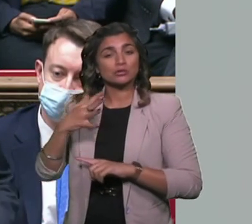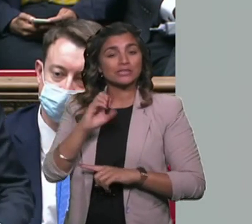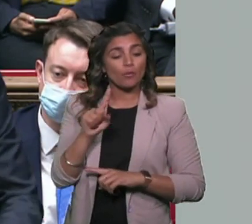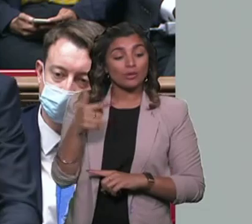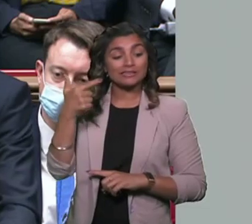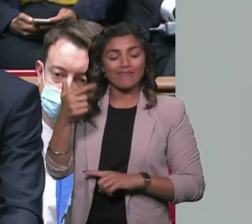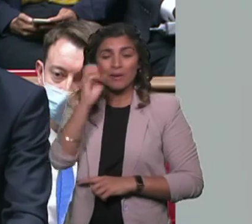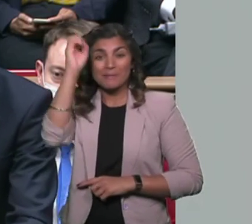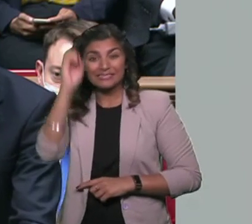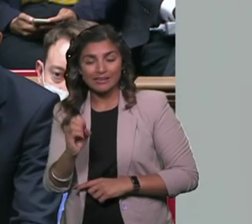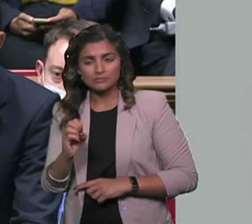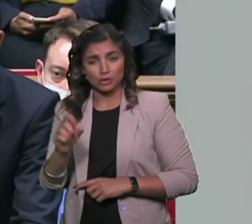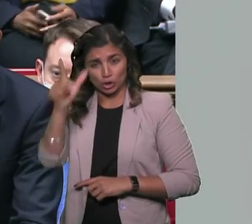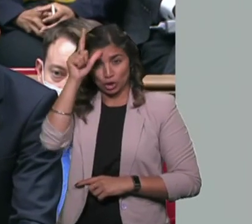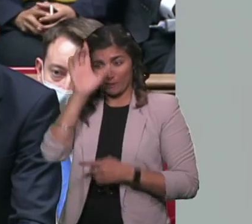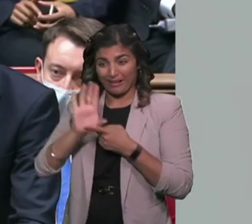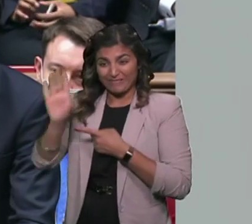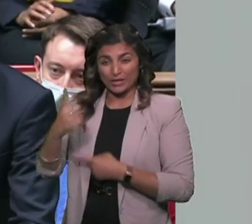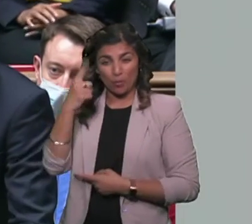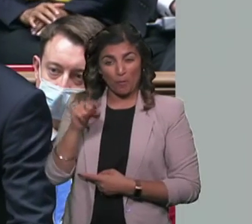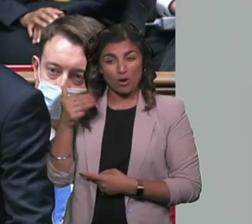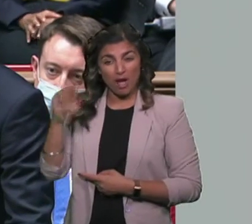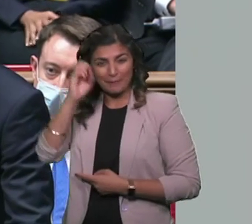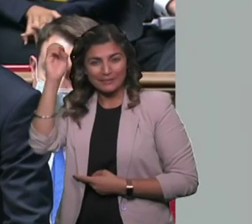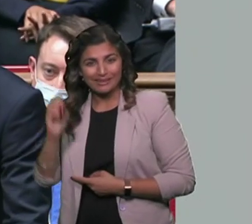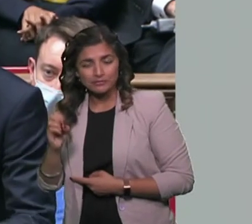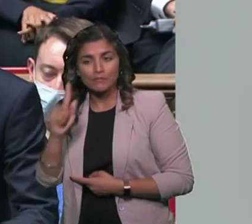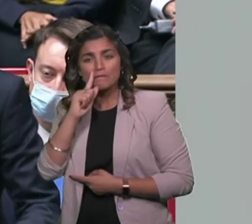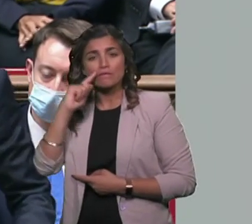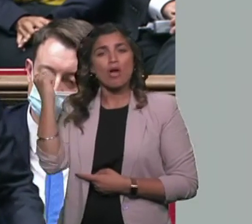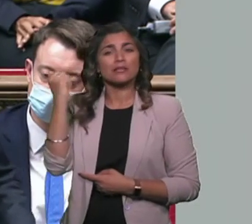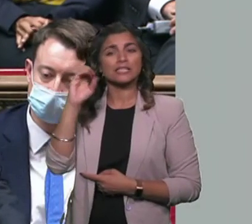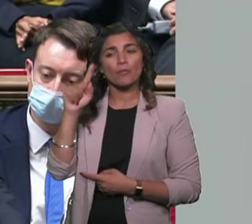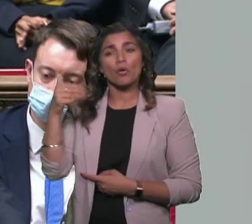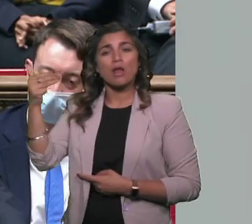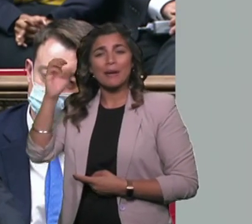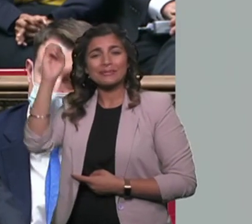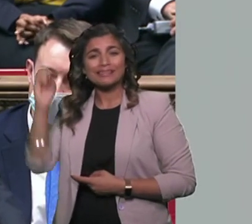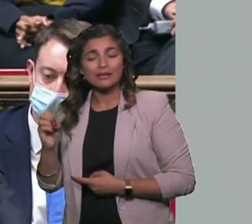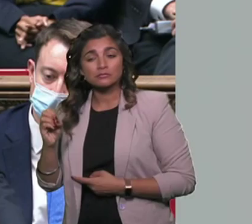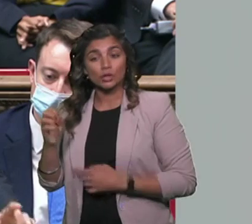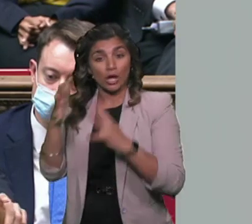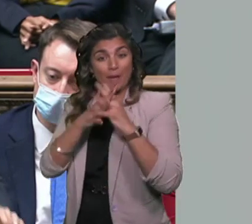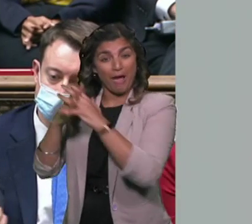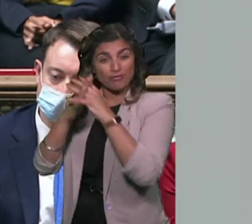Germany is investing 0.9%, France 1% and the United States just 0.7%.